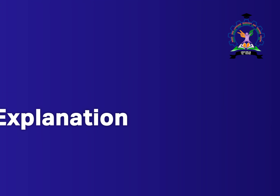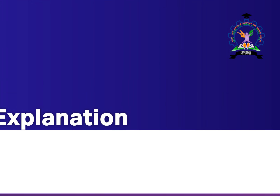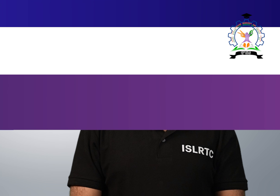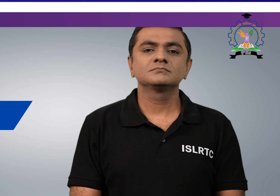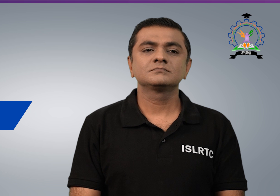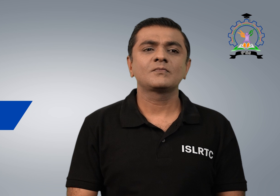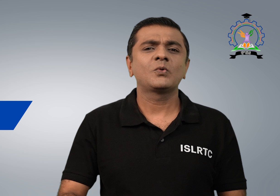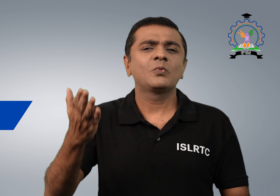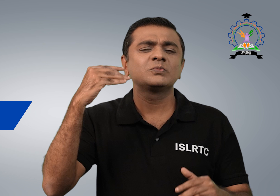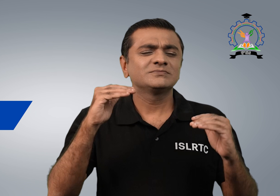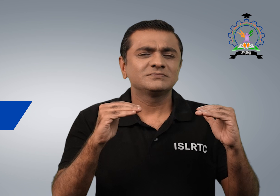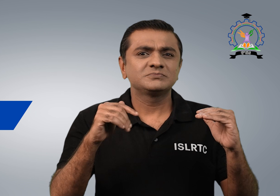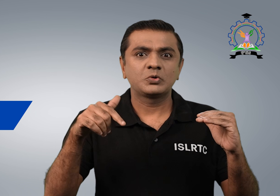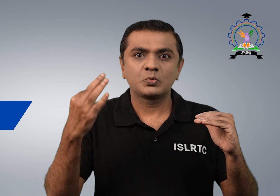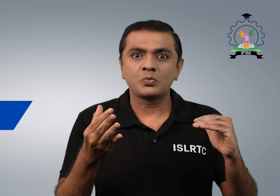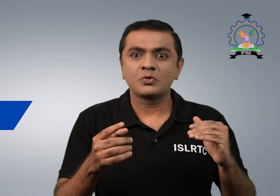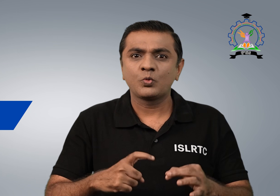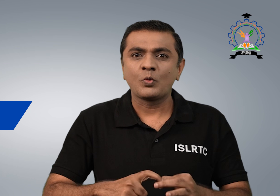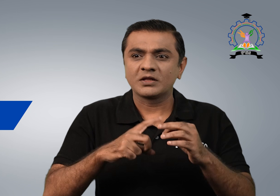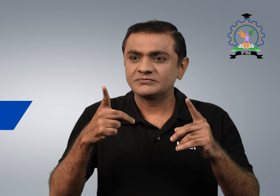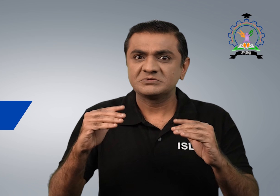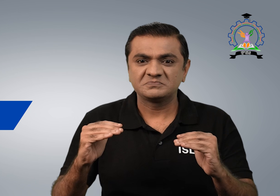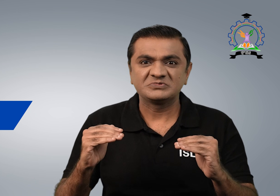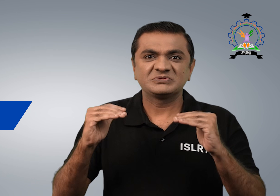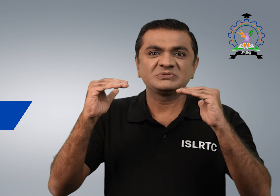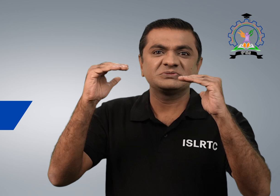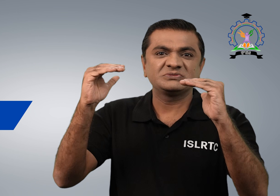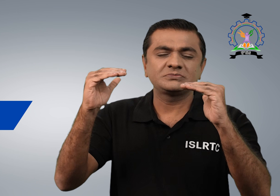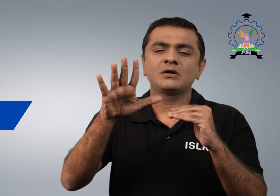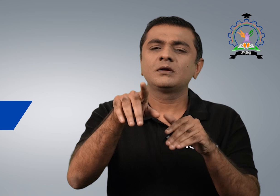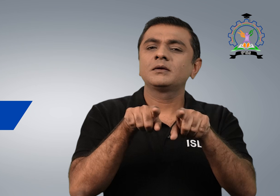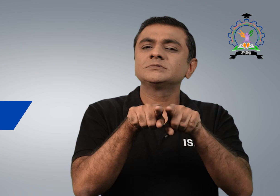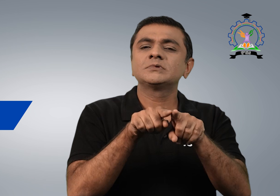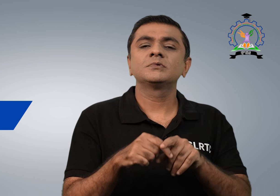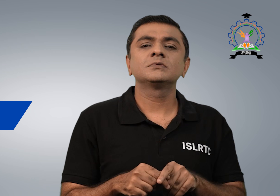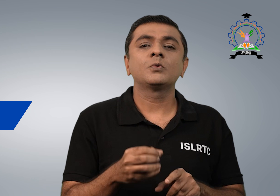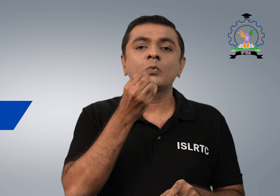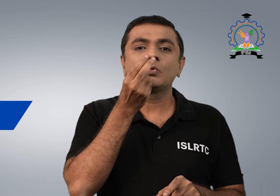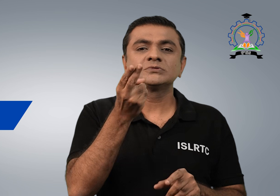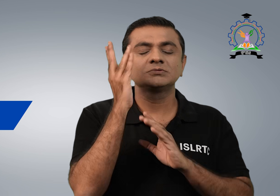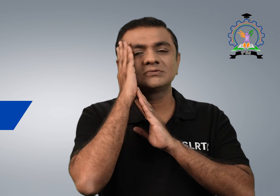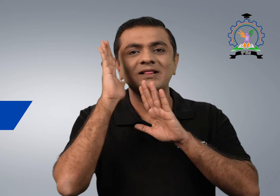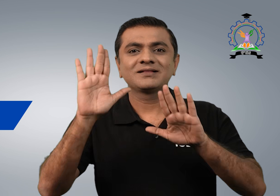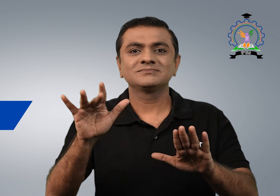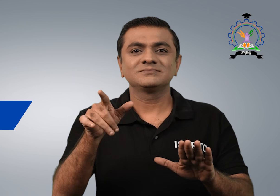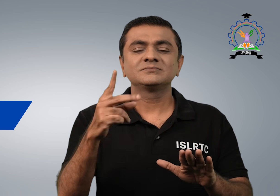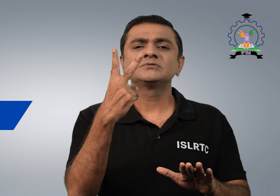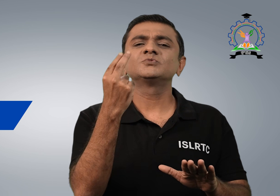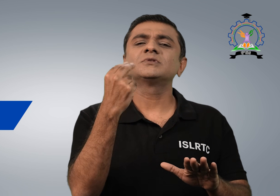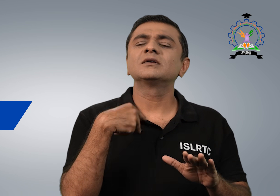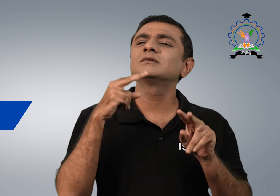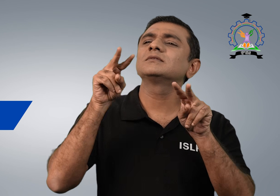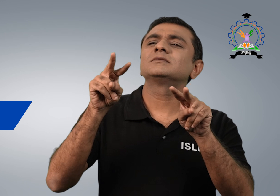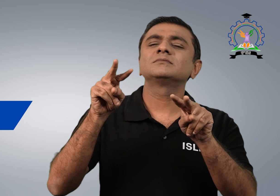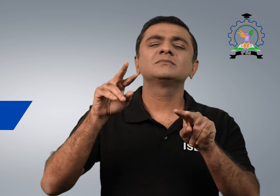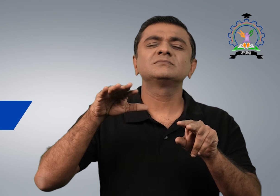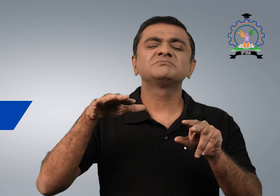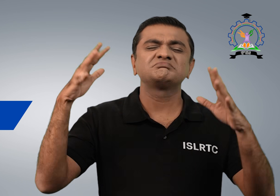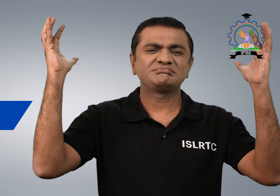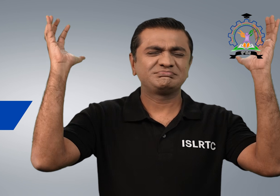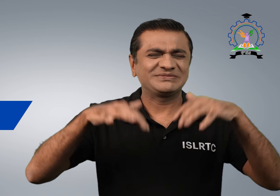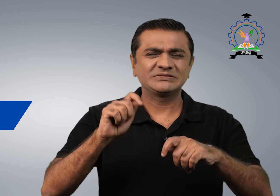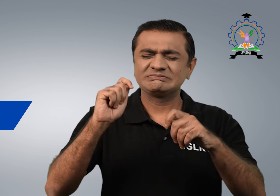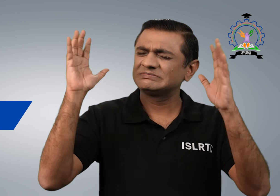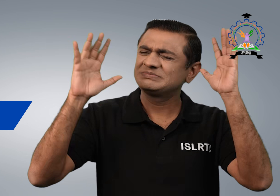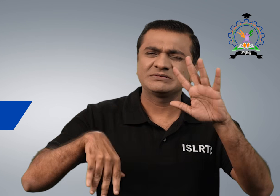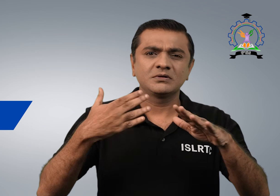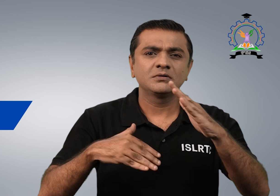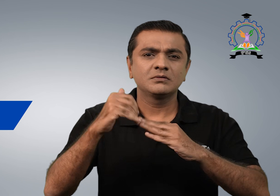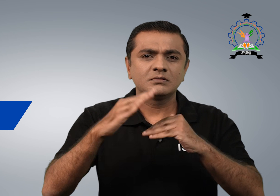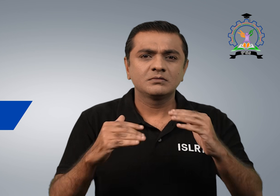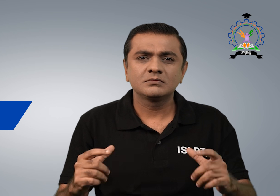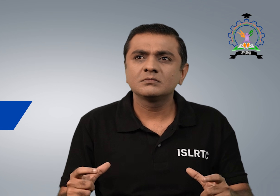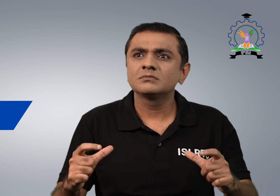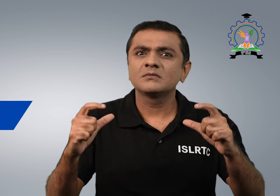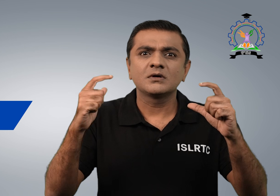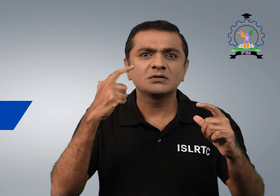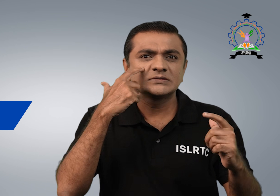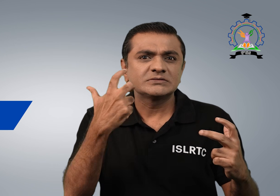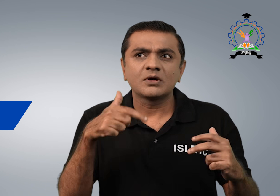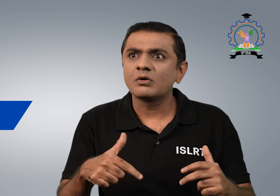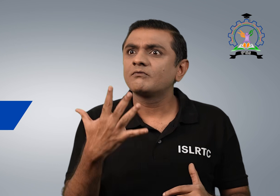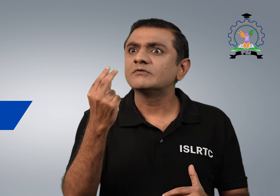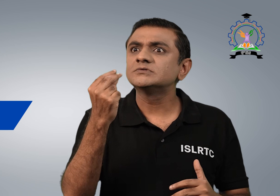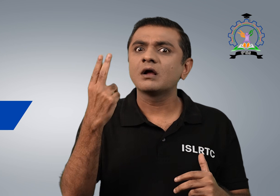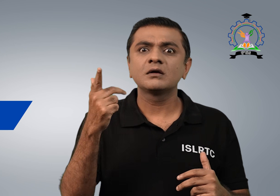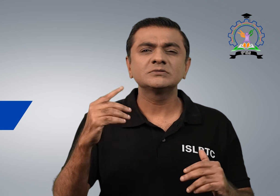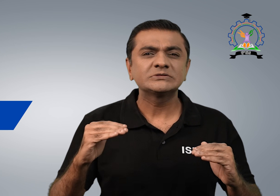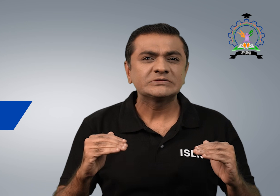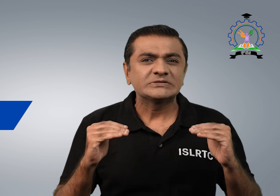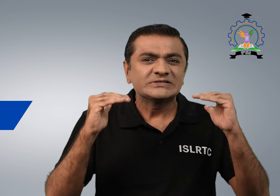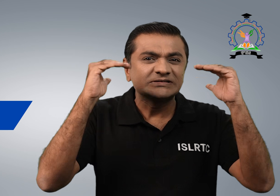It means to enhance to a higher standard or advanced version. For example: Upgrade and transform a 2-star hotel into a luxurious 5-star hotel.